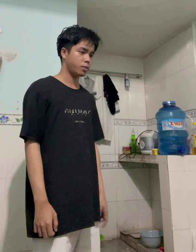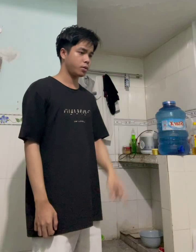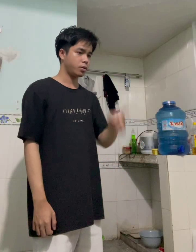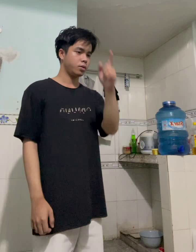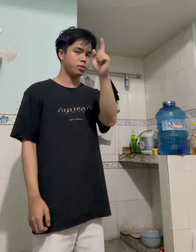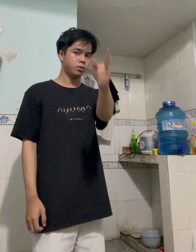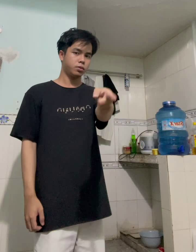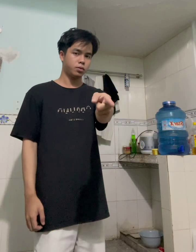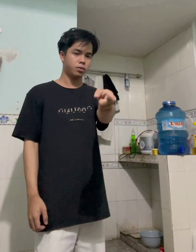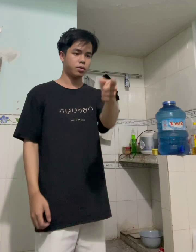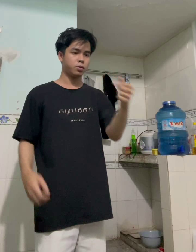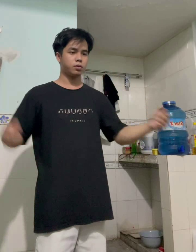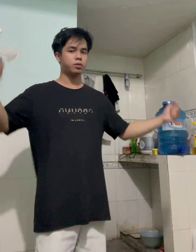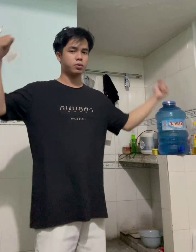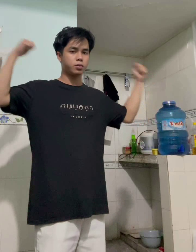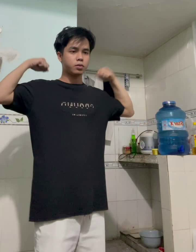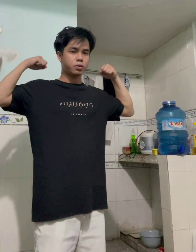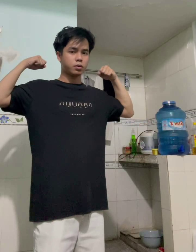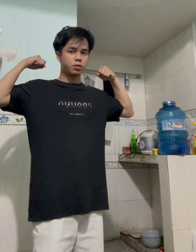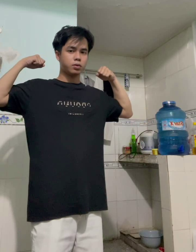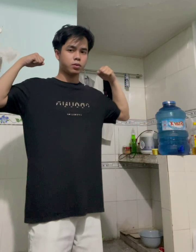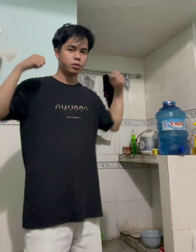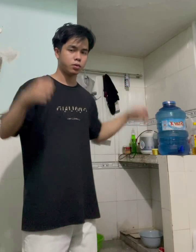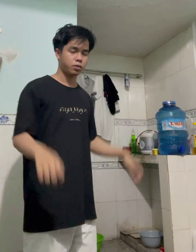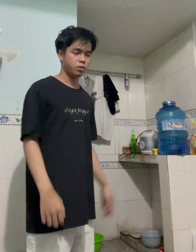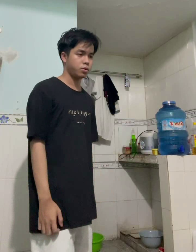ban khoe khong